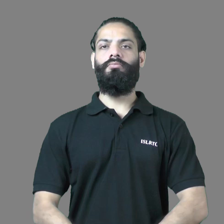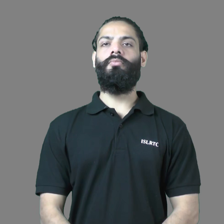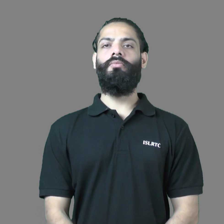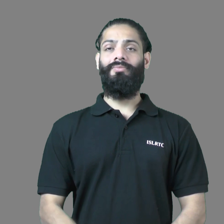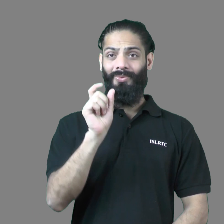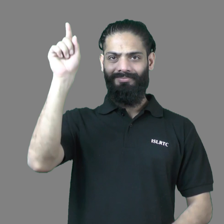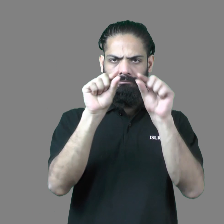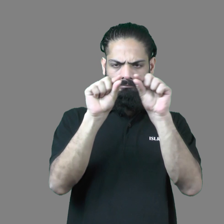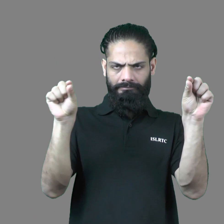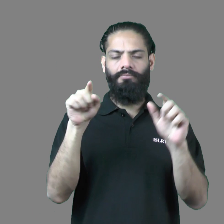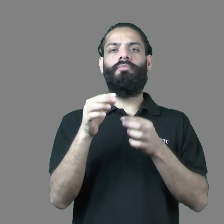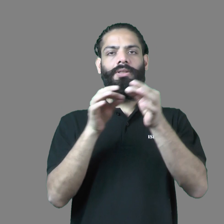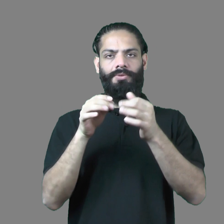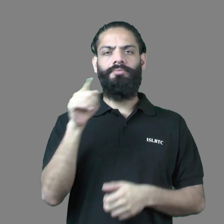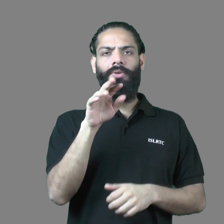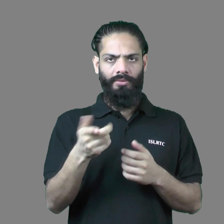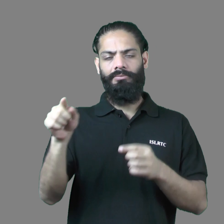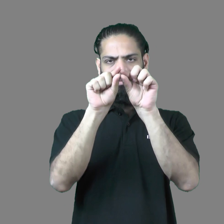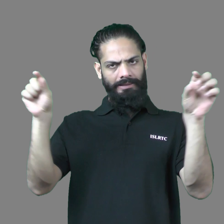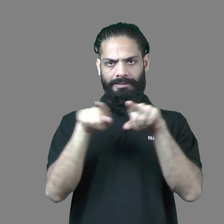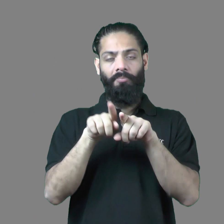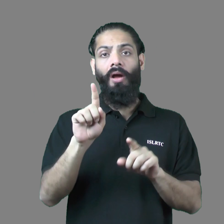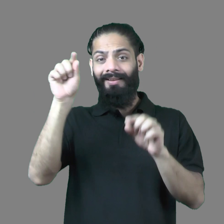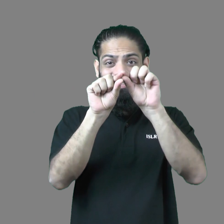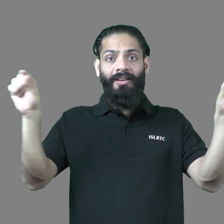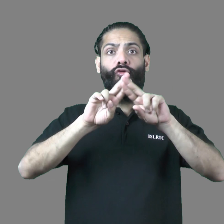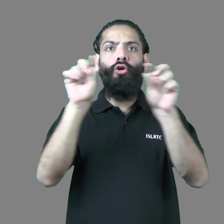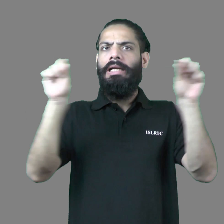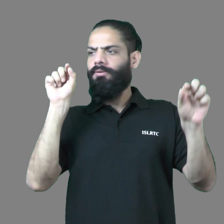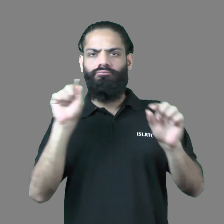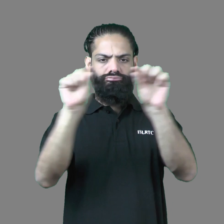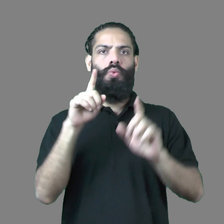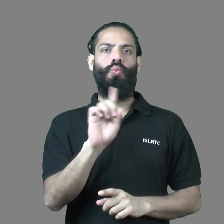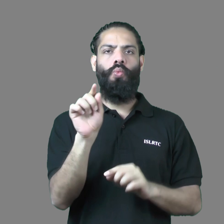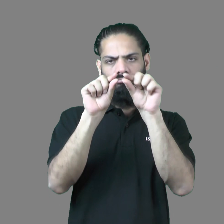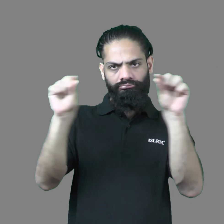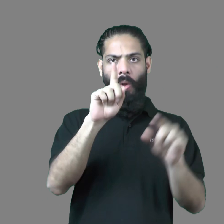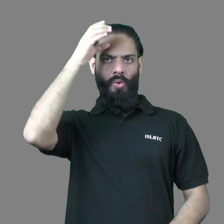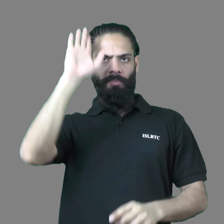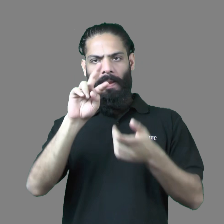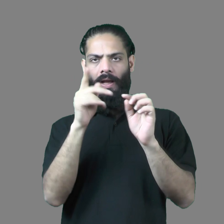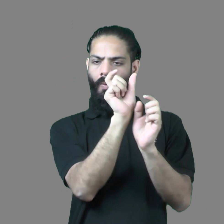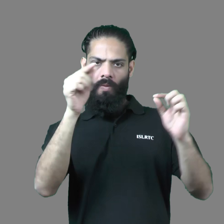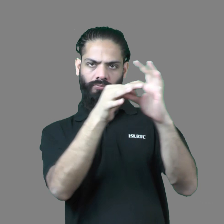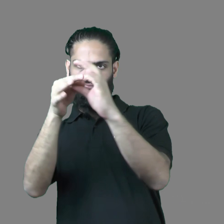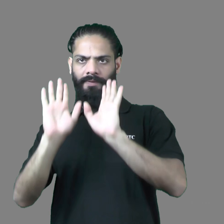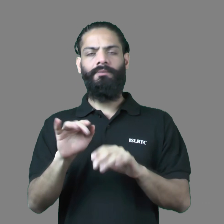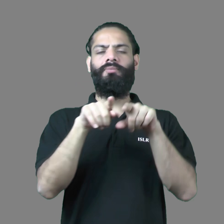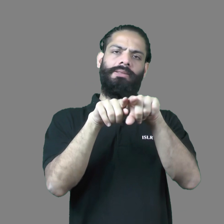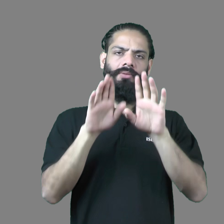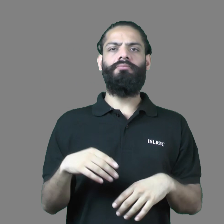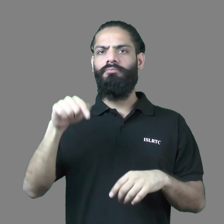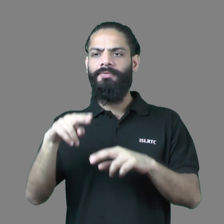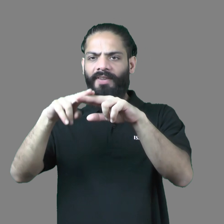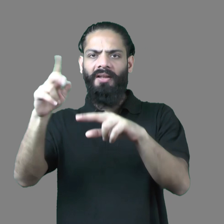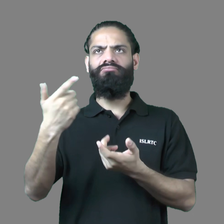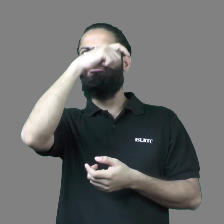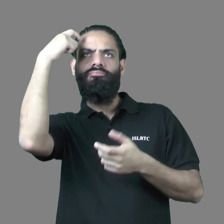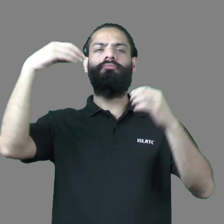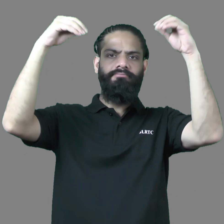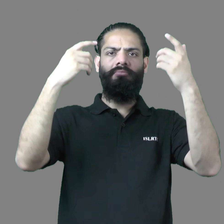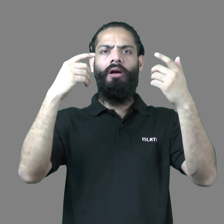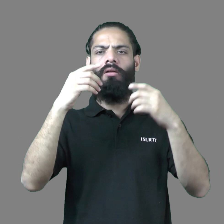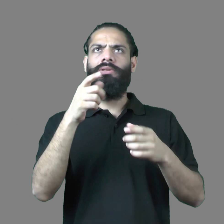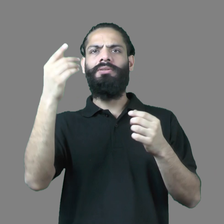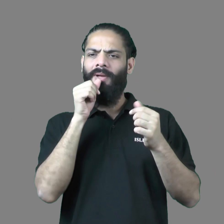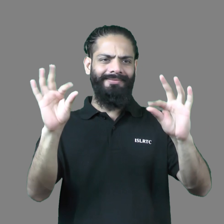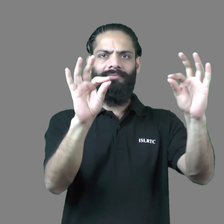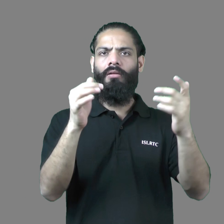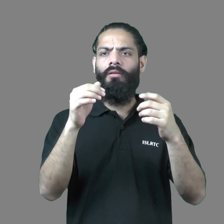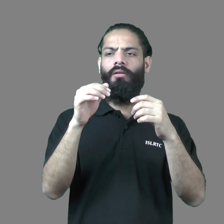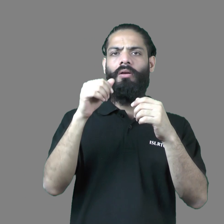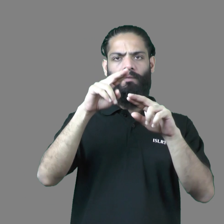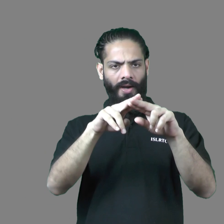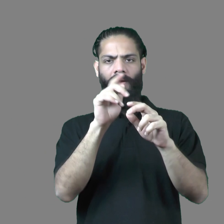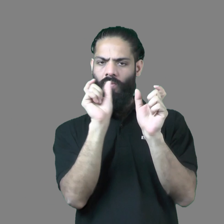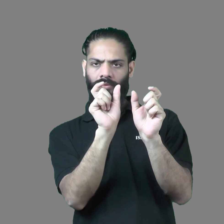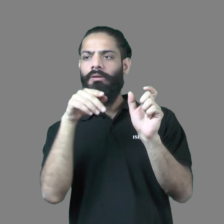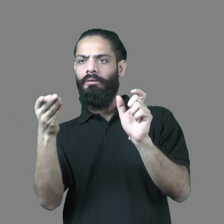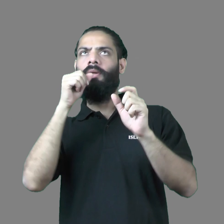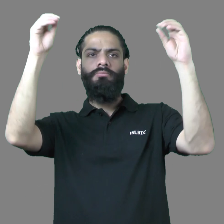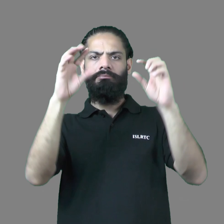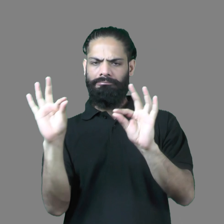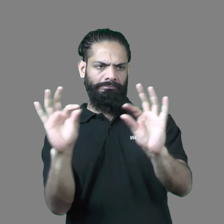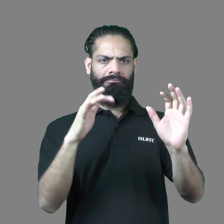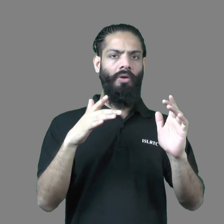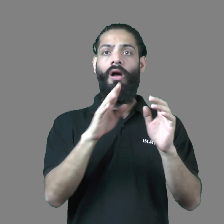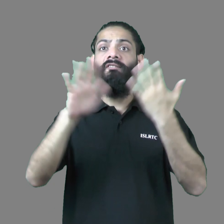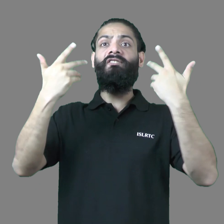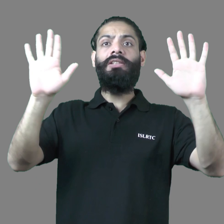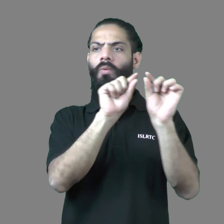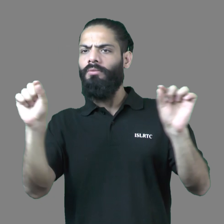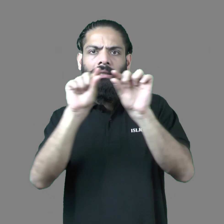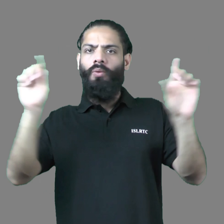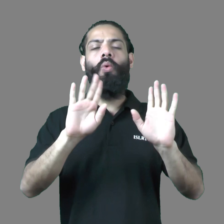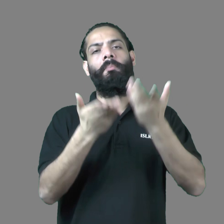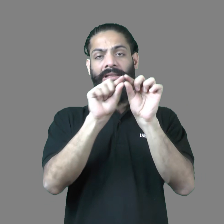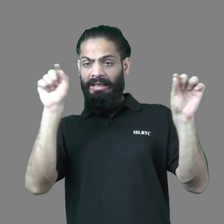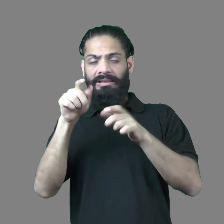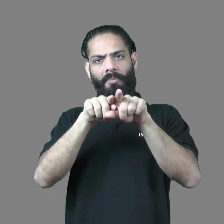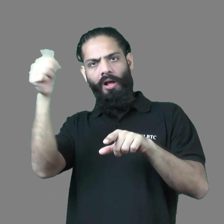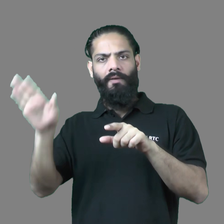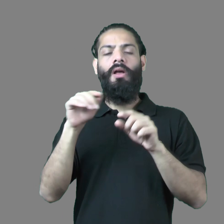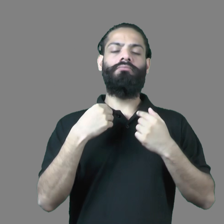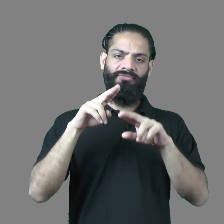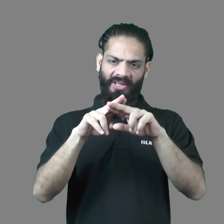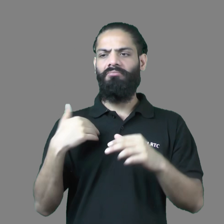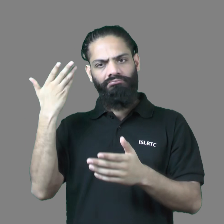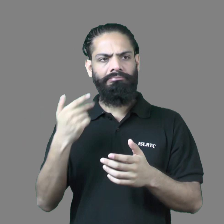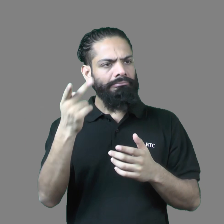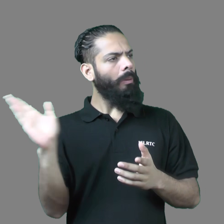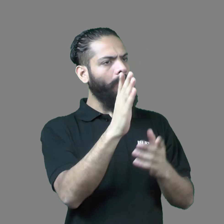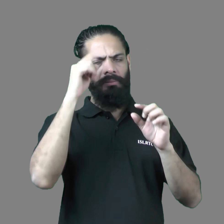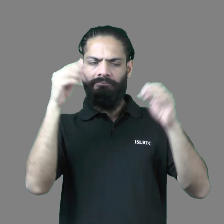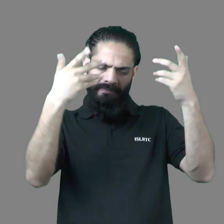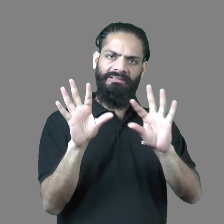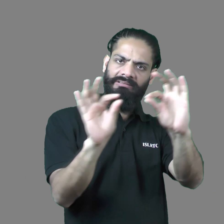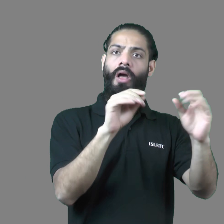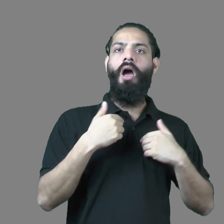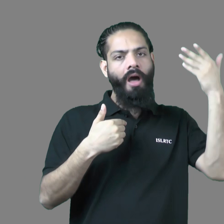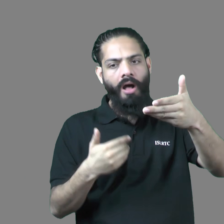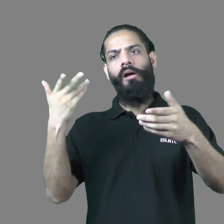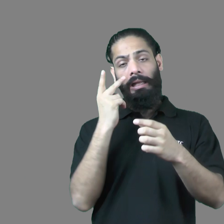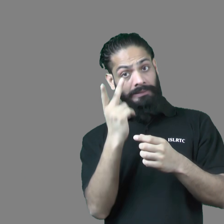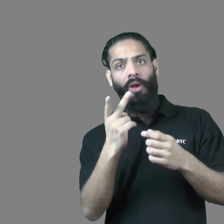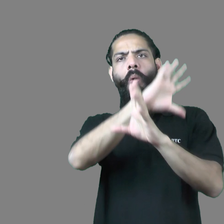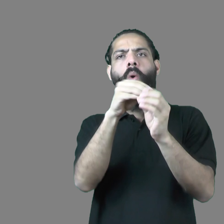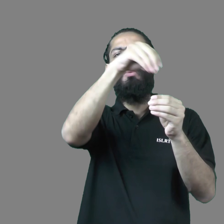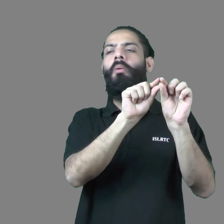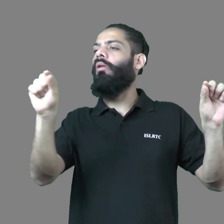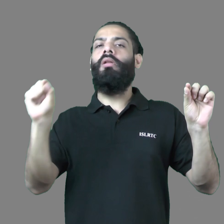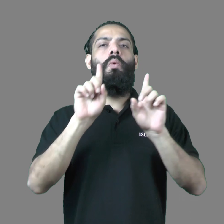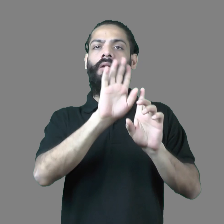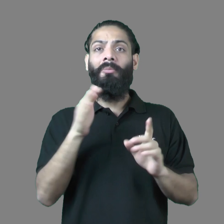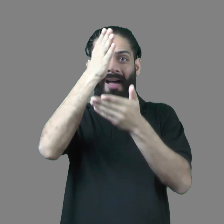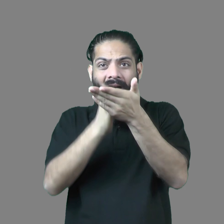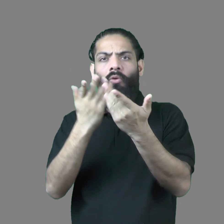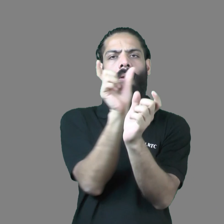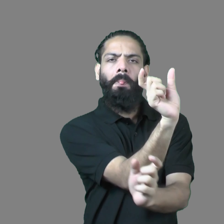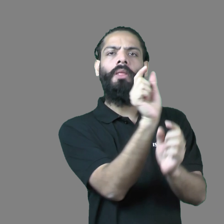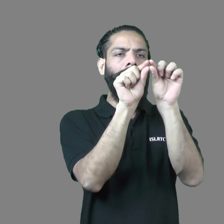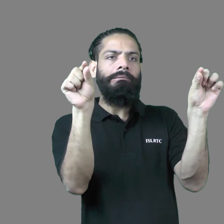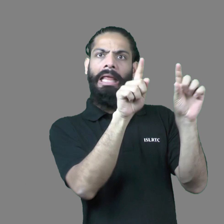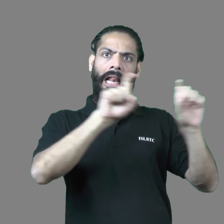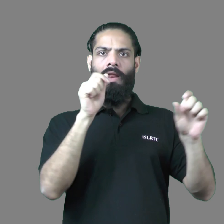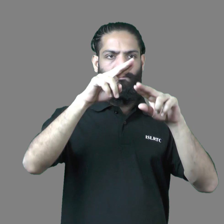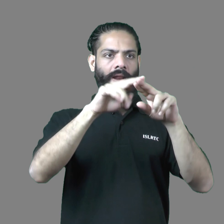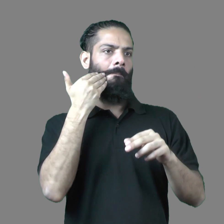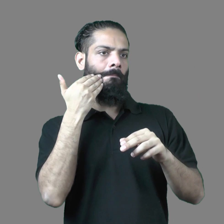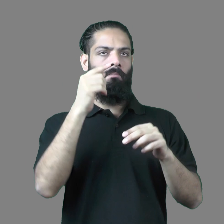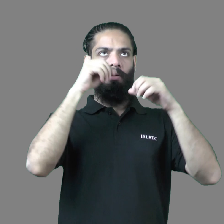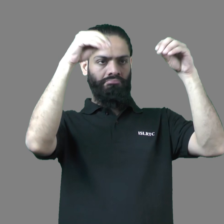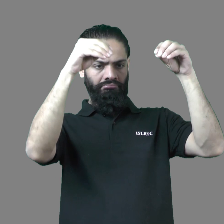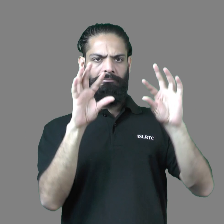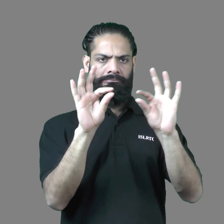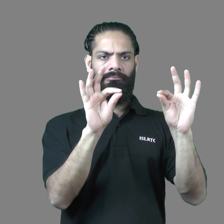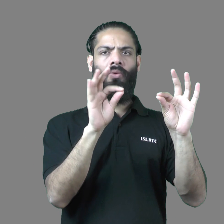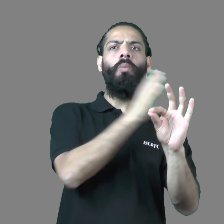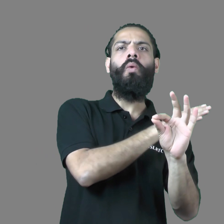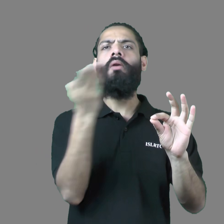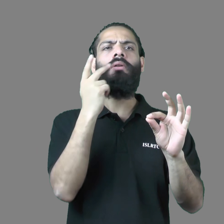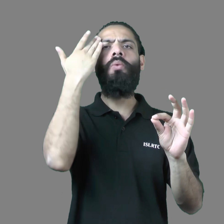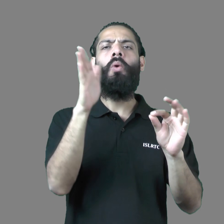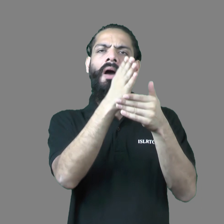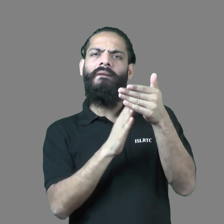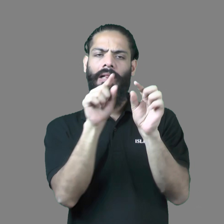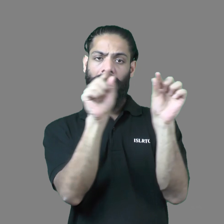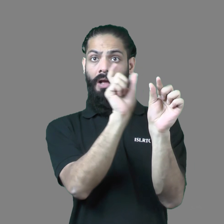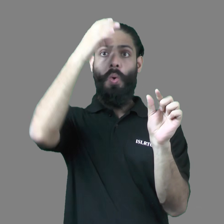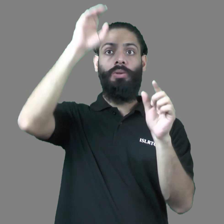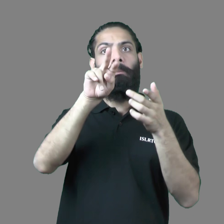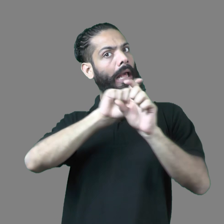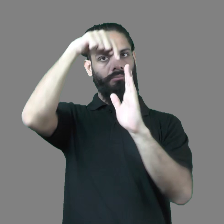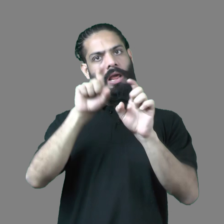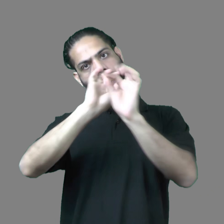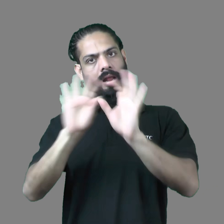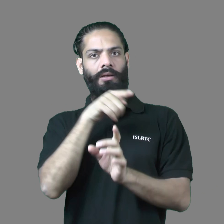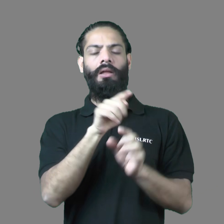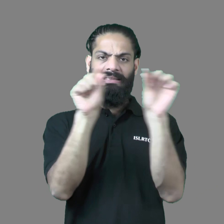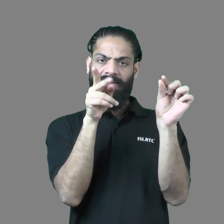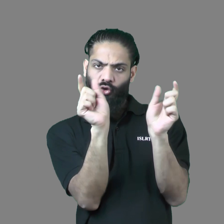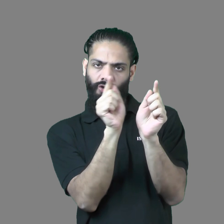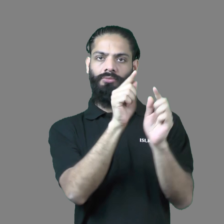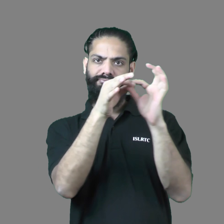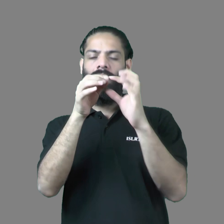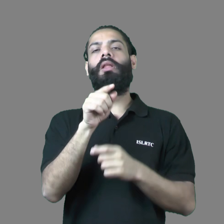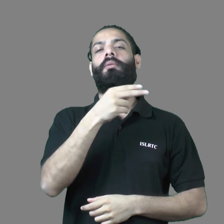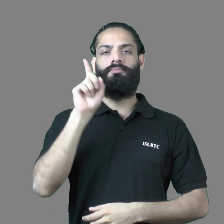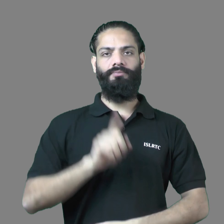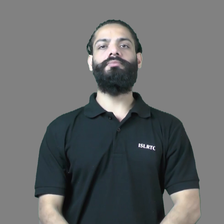Phrase